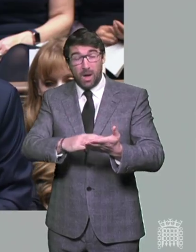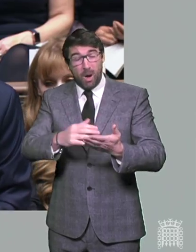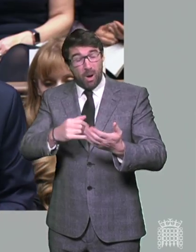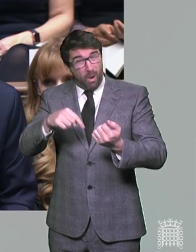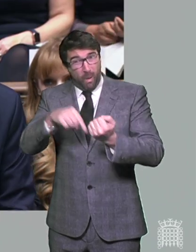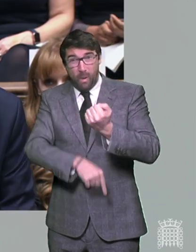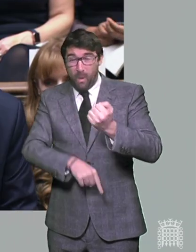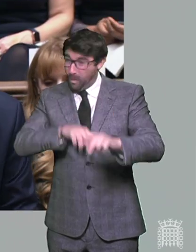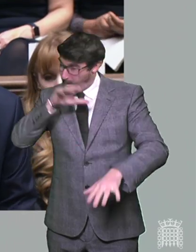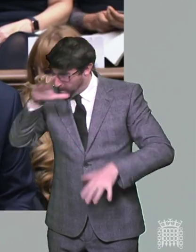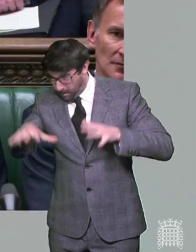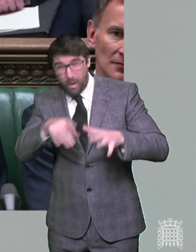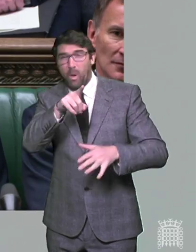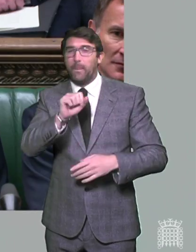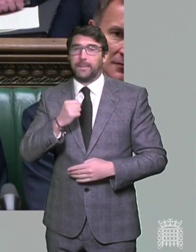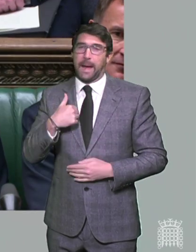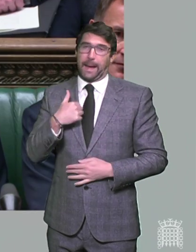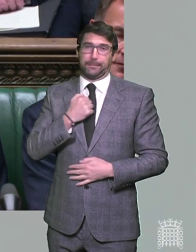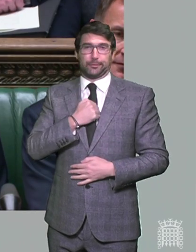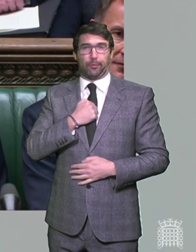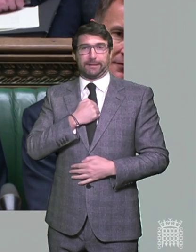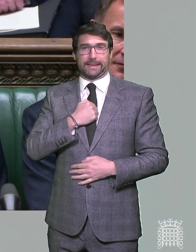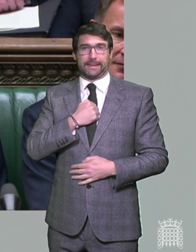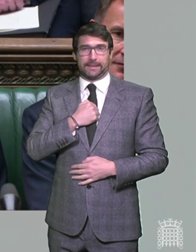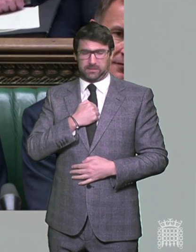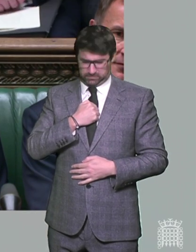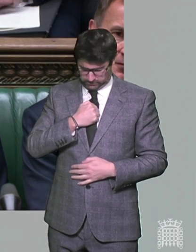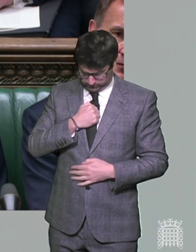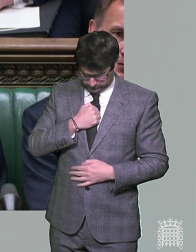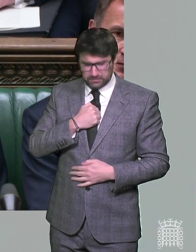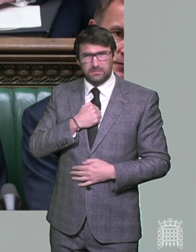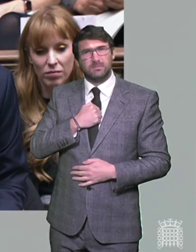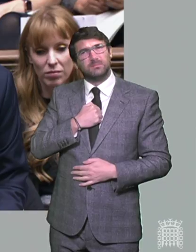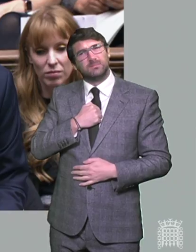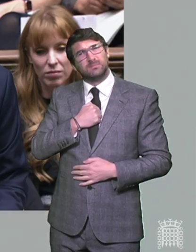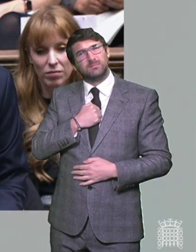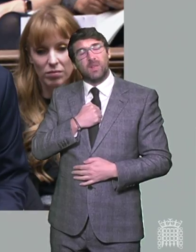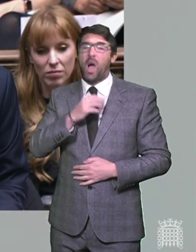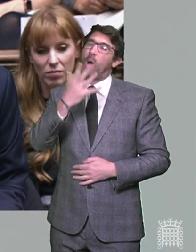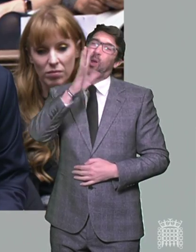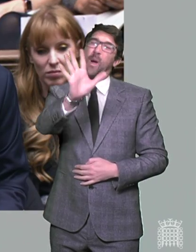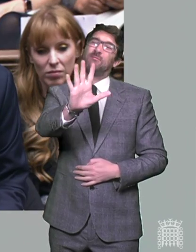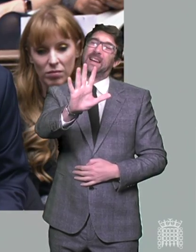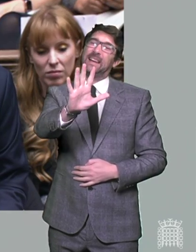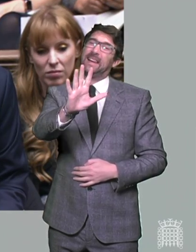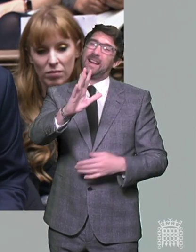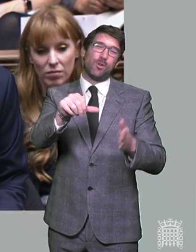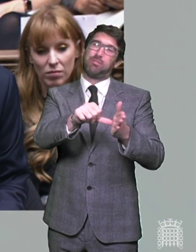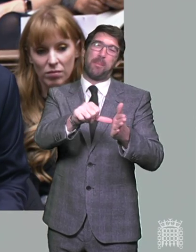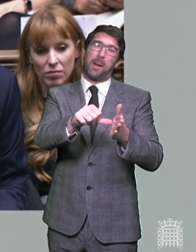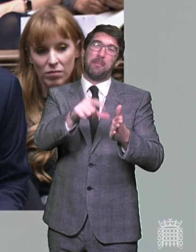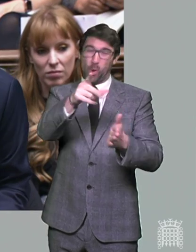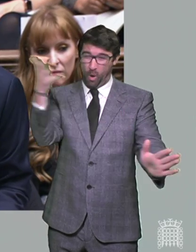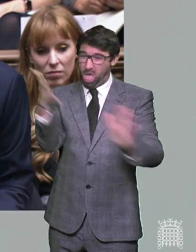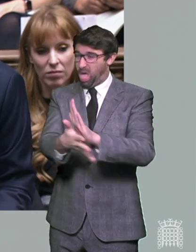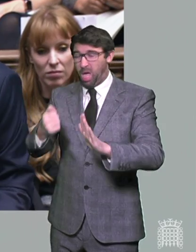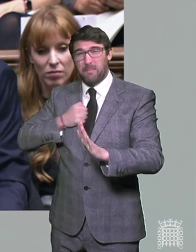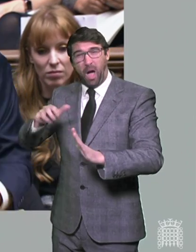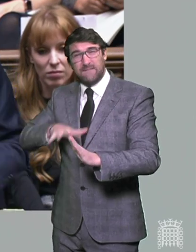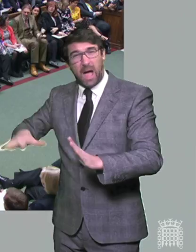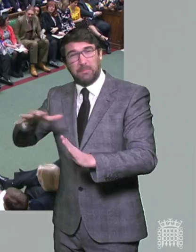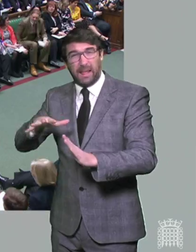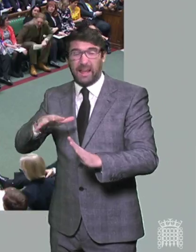It is to say that she is sorry. What does she think people will think and say: “That’s all right; I don’t mind financial ruin, and at least she apologised”?